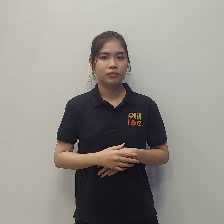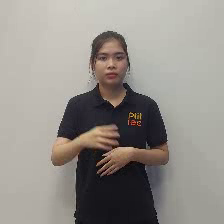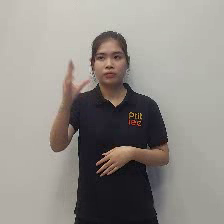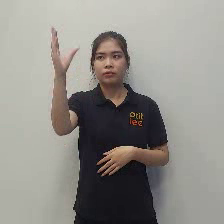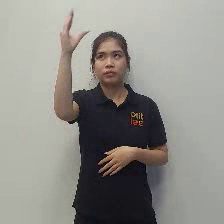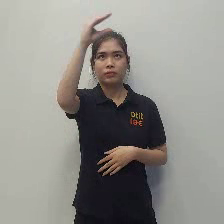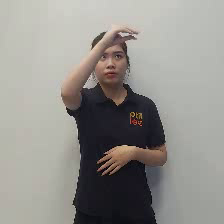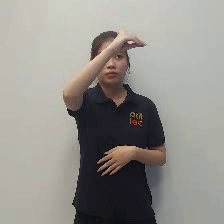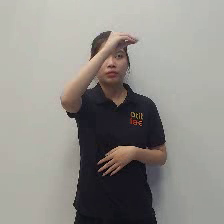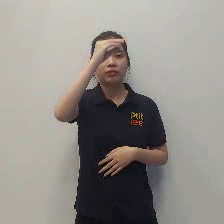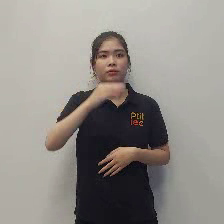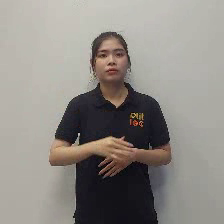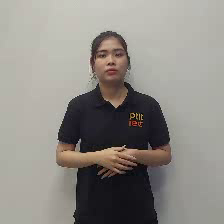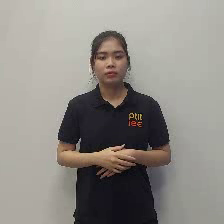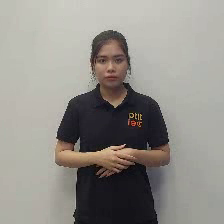Tối